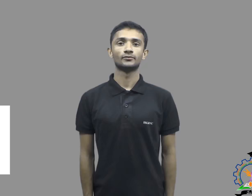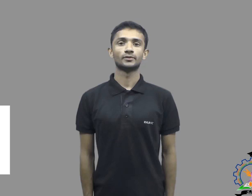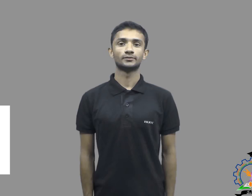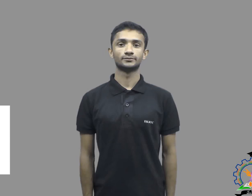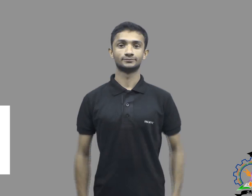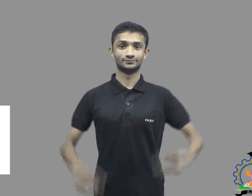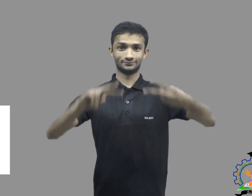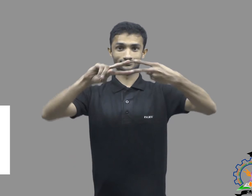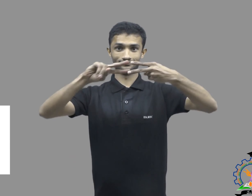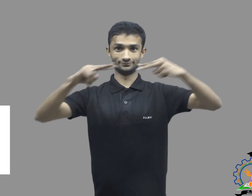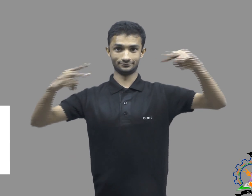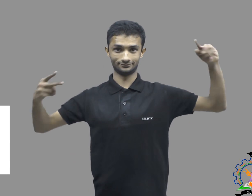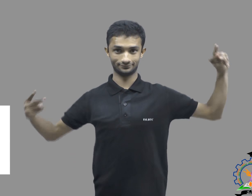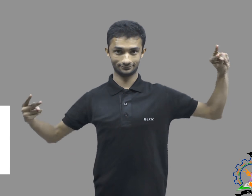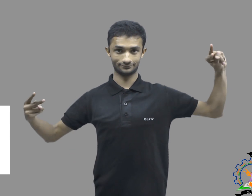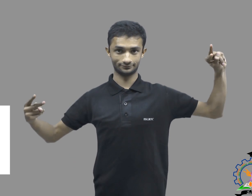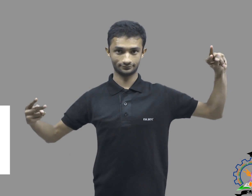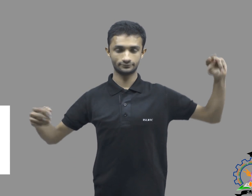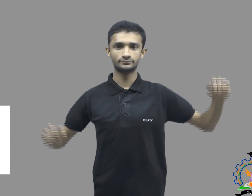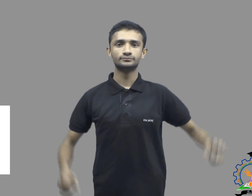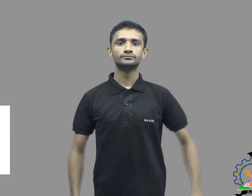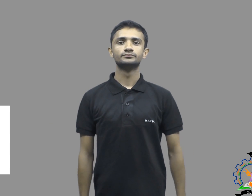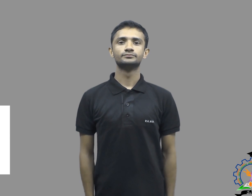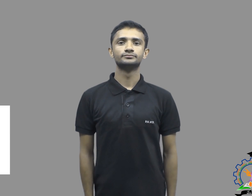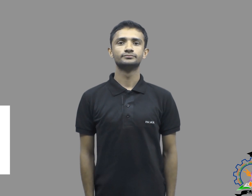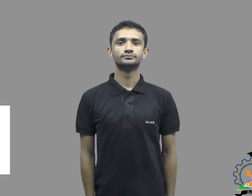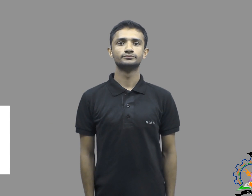DNA